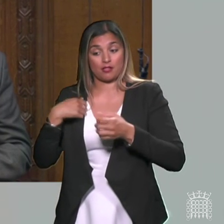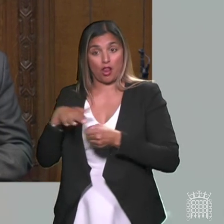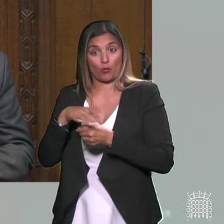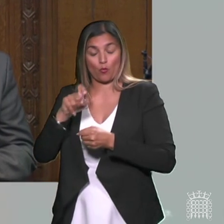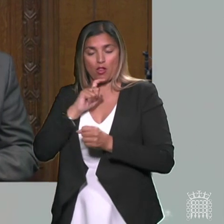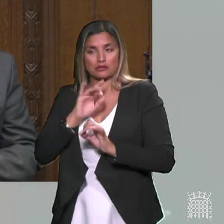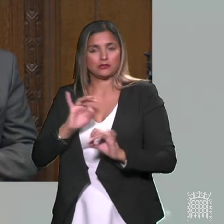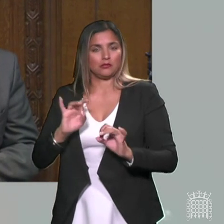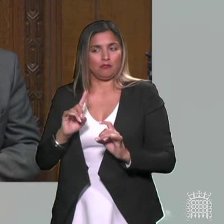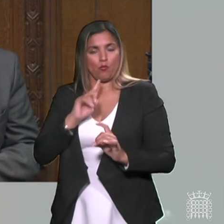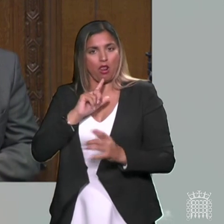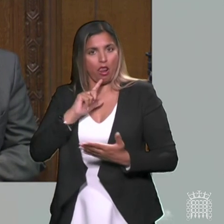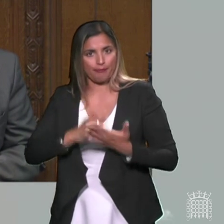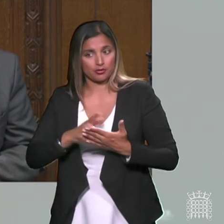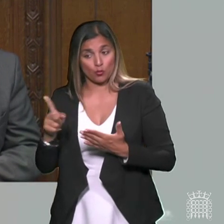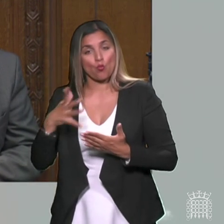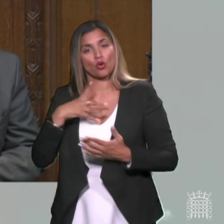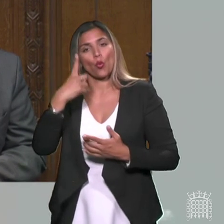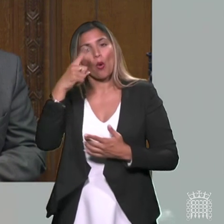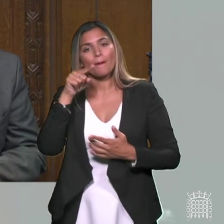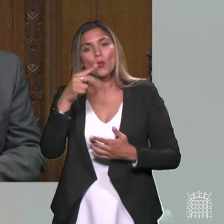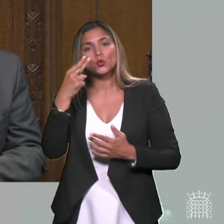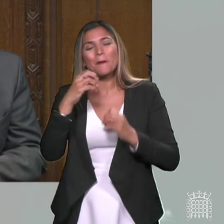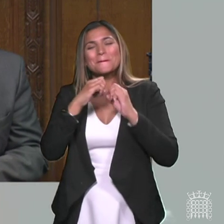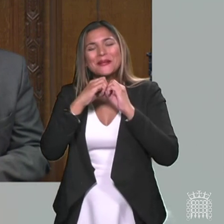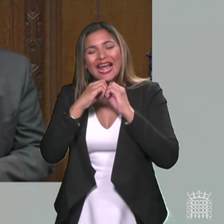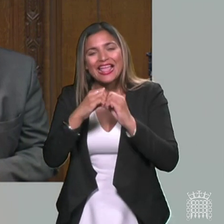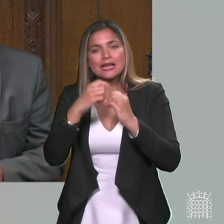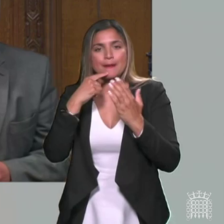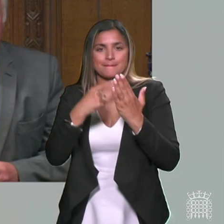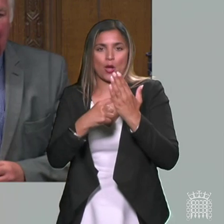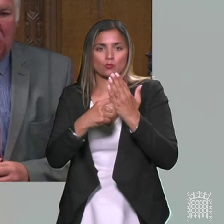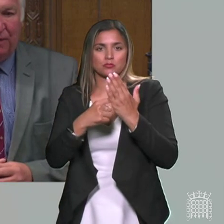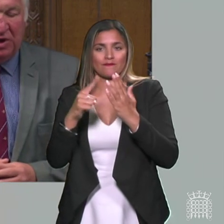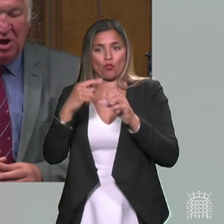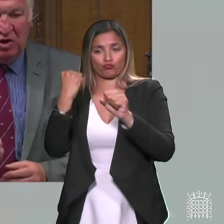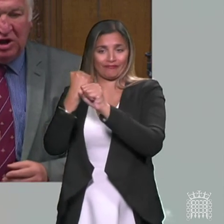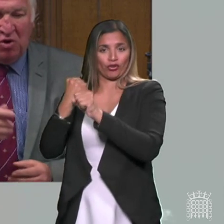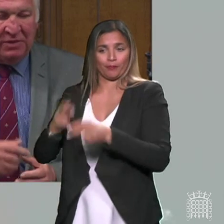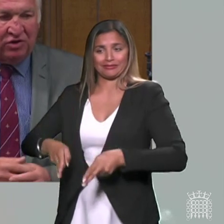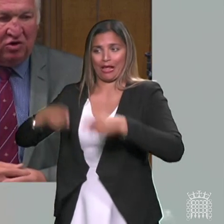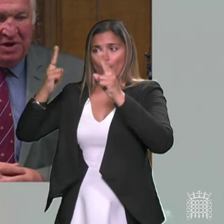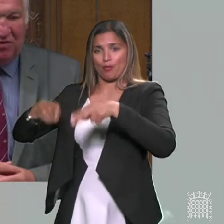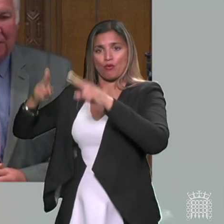It now wants £1.2 billion for the refurbished tower block situation in Watford.